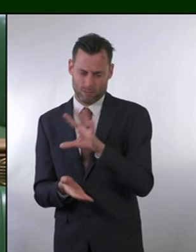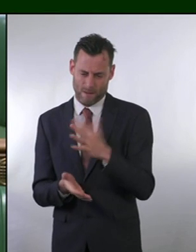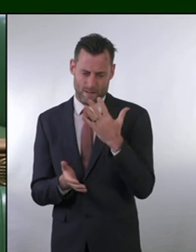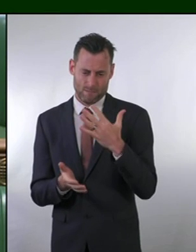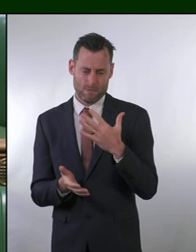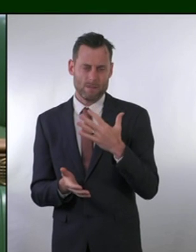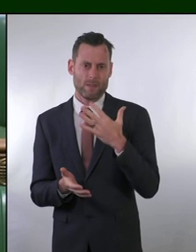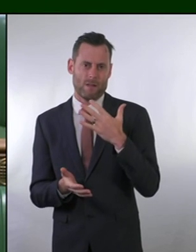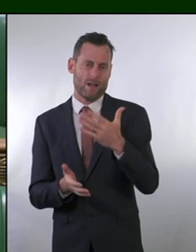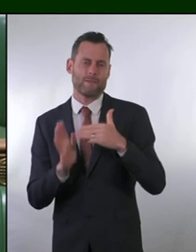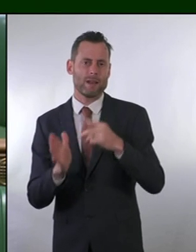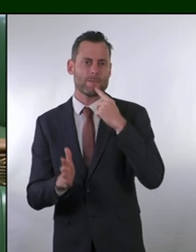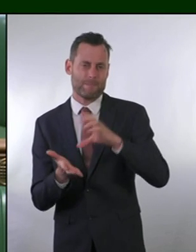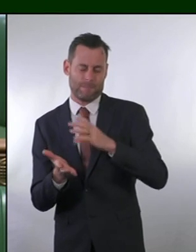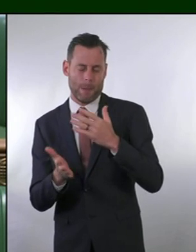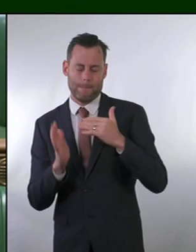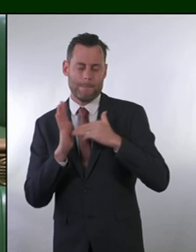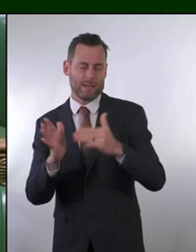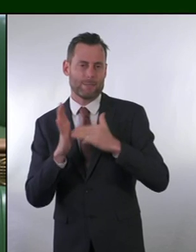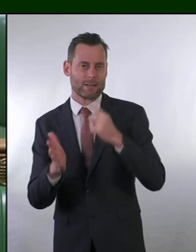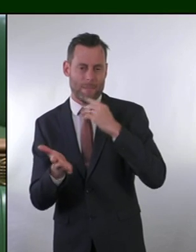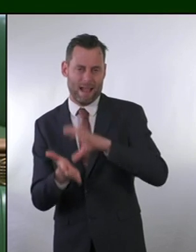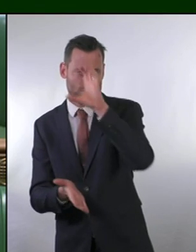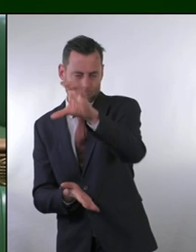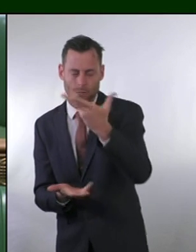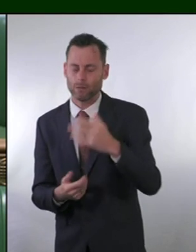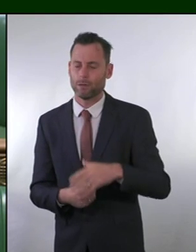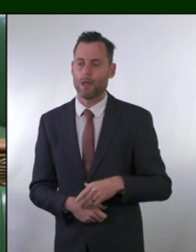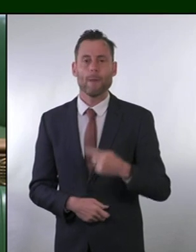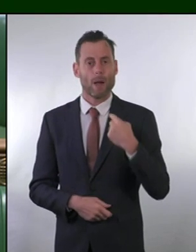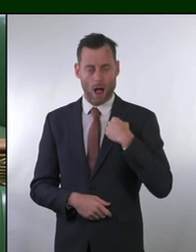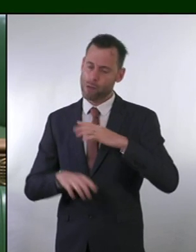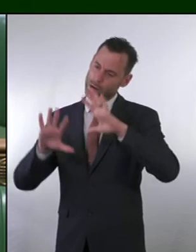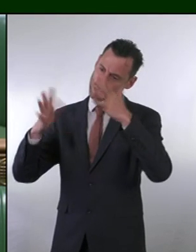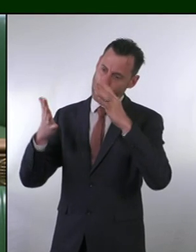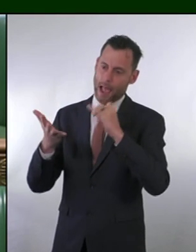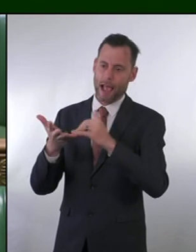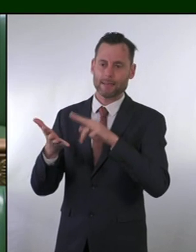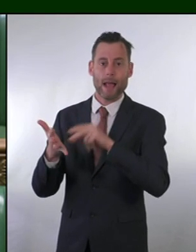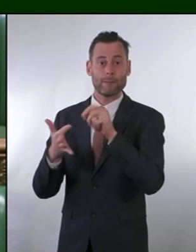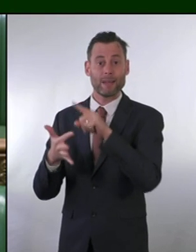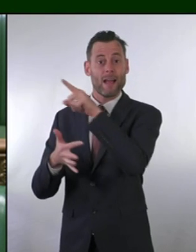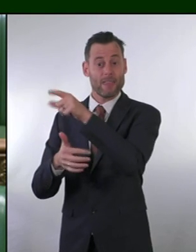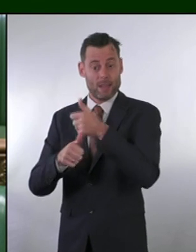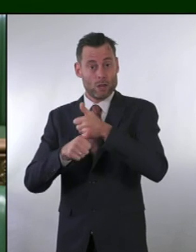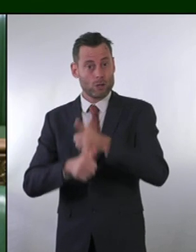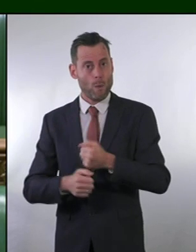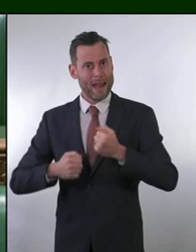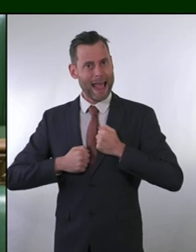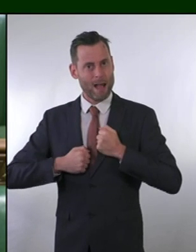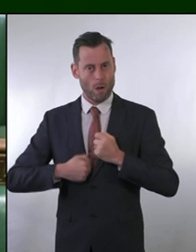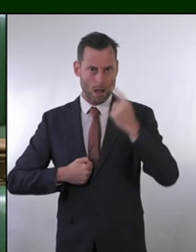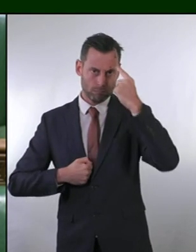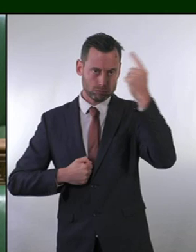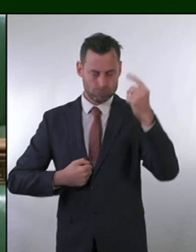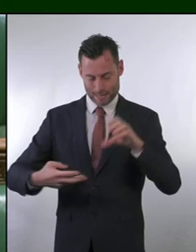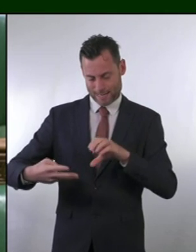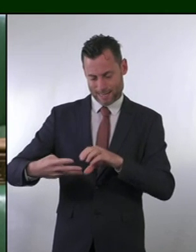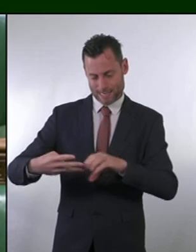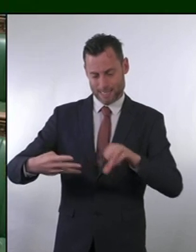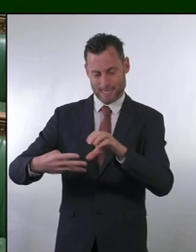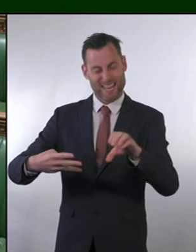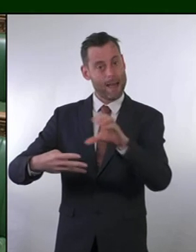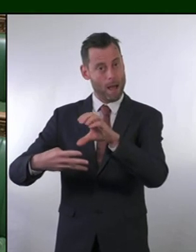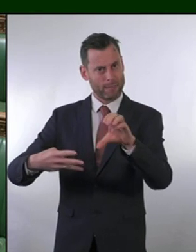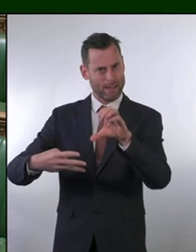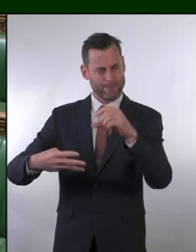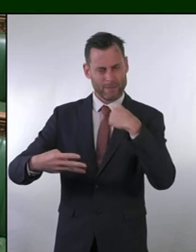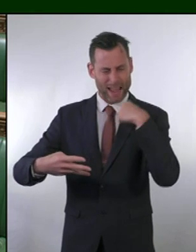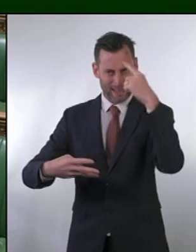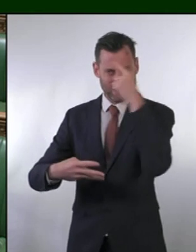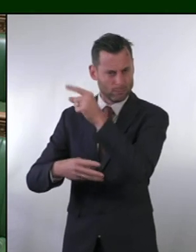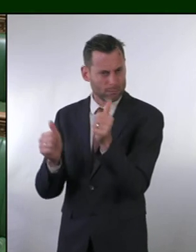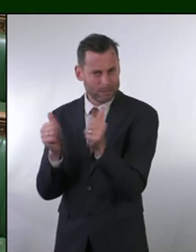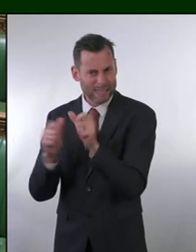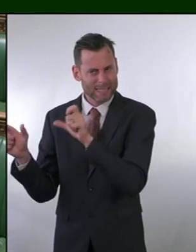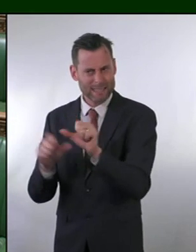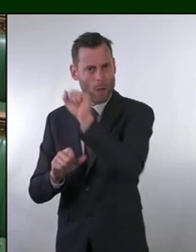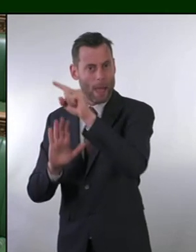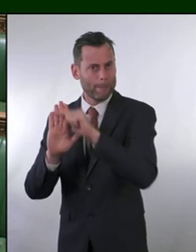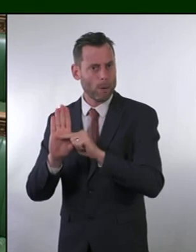But one thing I will congratulate him on is the Scottish nationalist party’s support for the tiered approach, which I think is still its policy, unlike the Labour party.